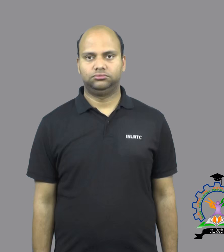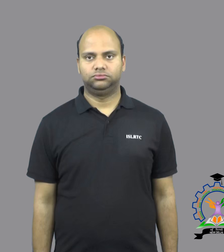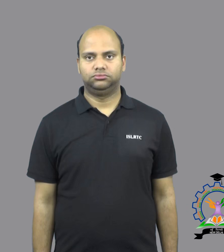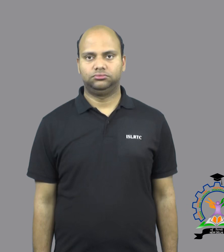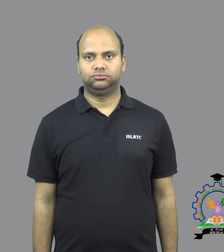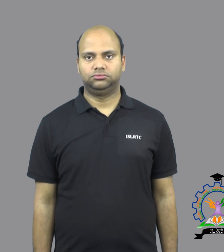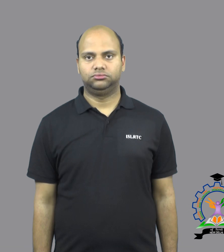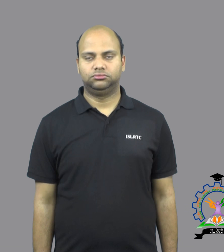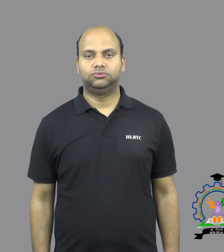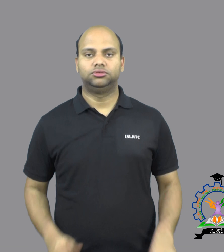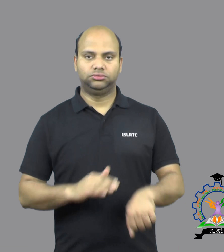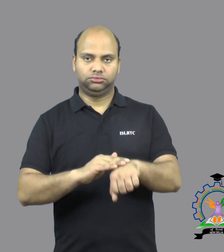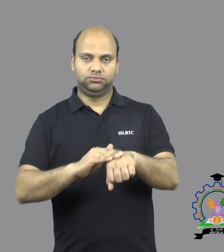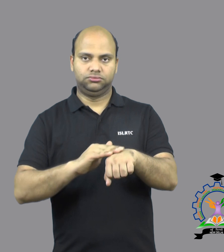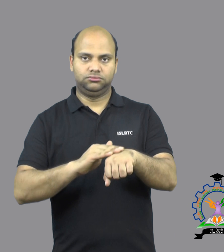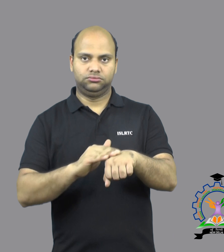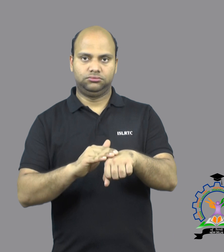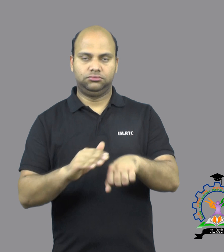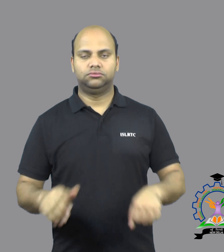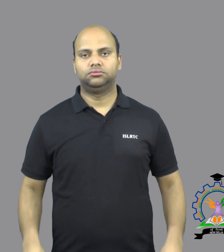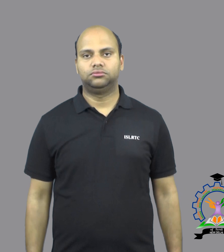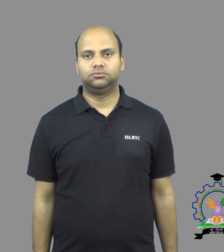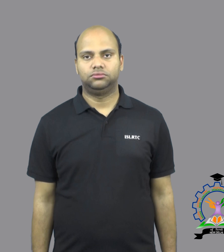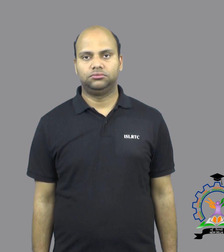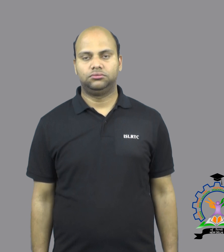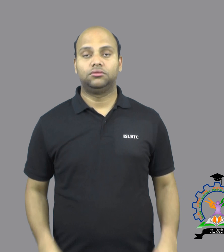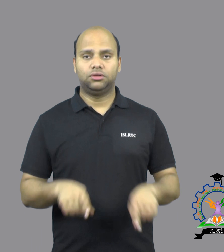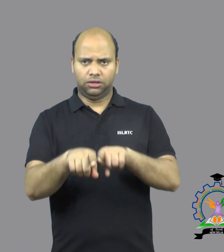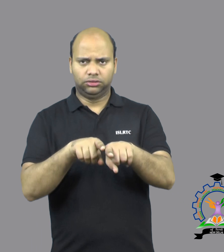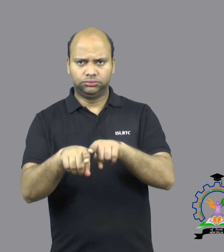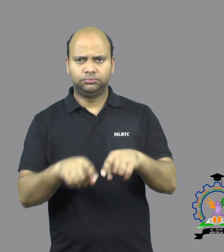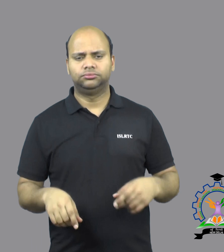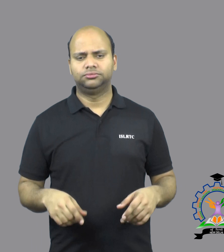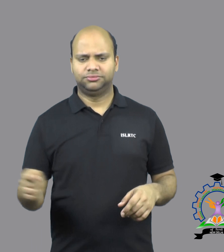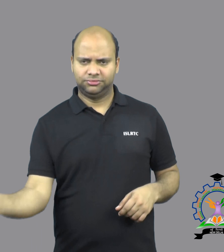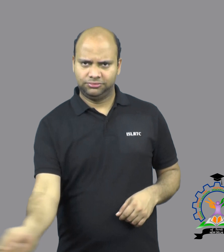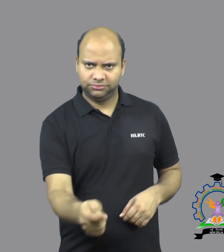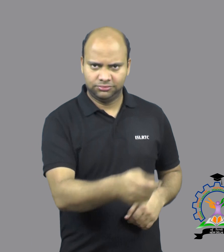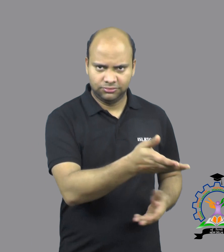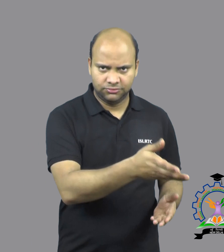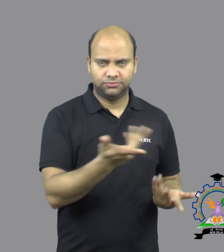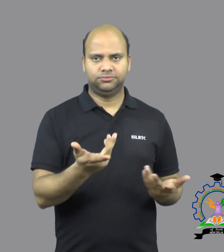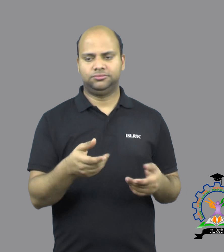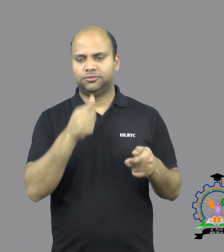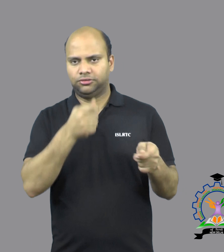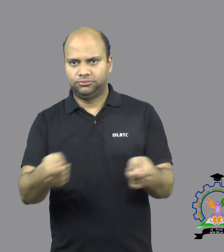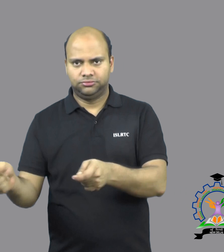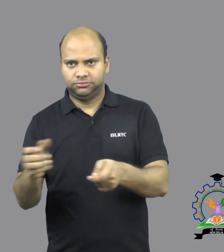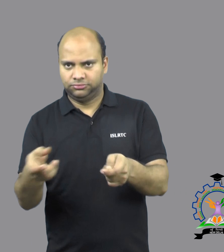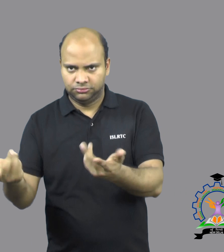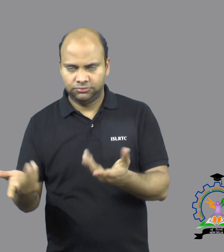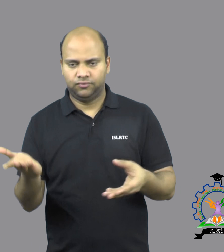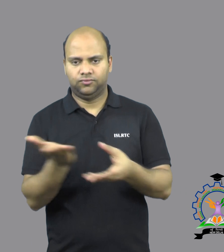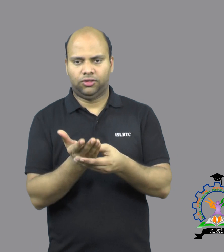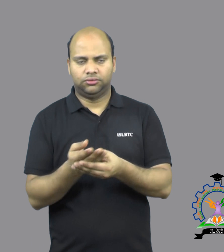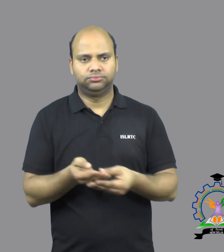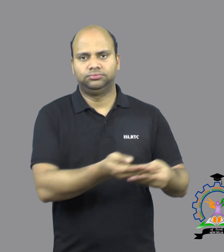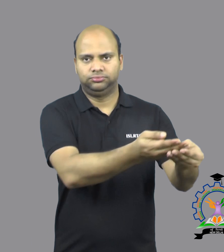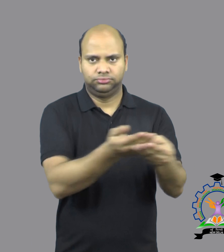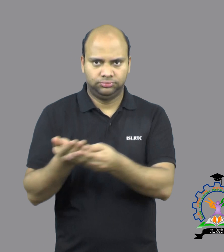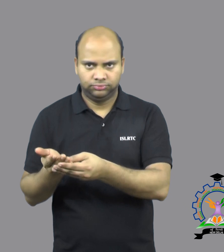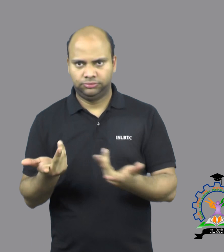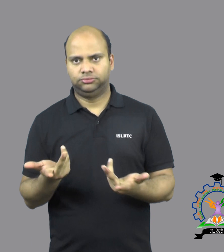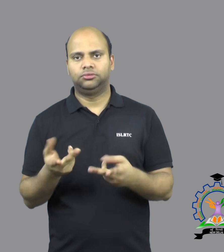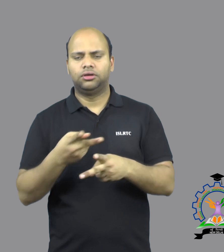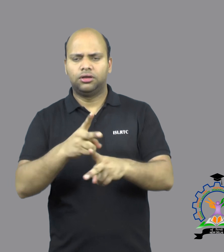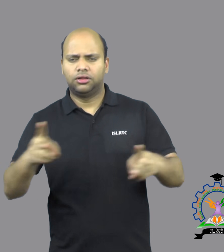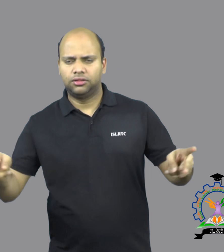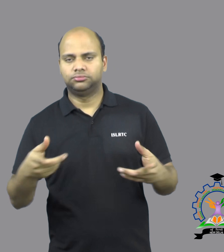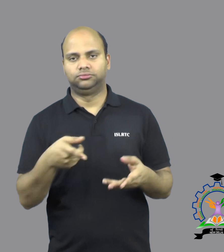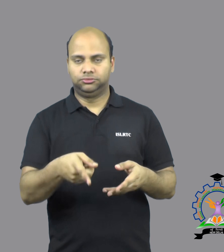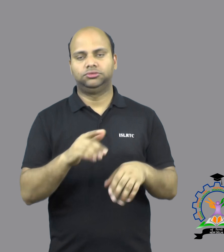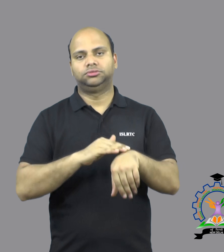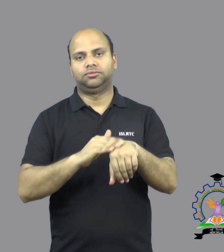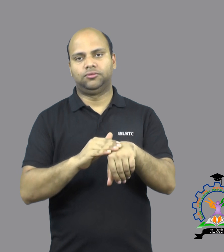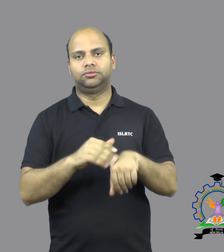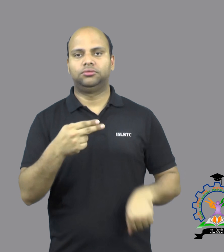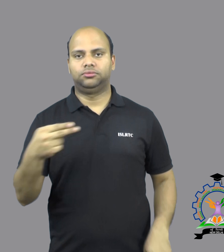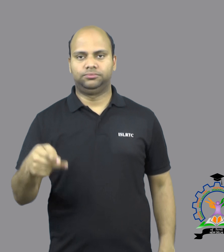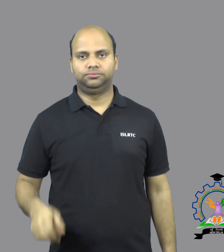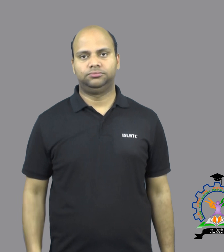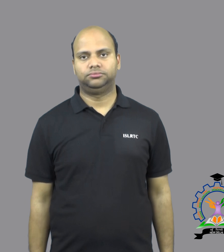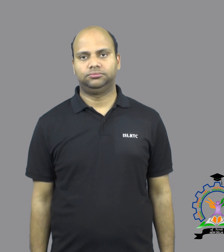Servant